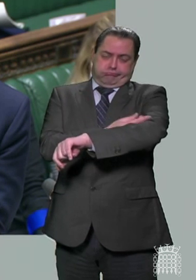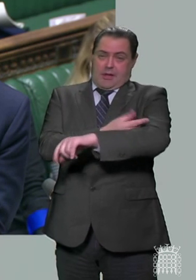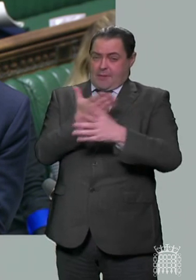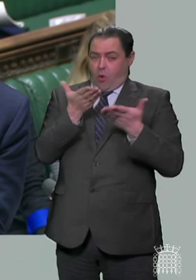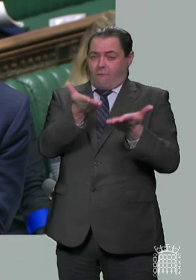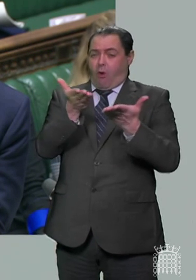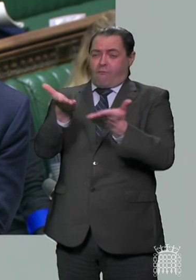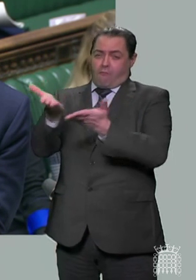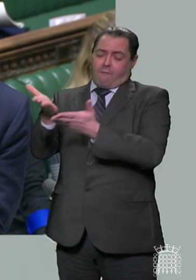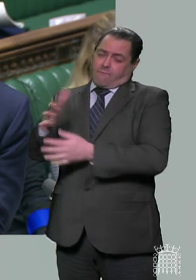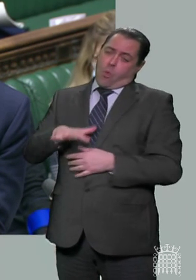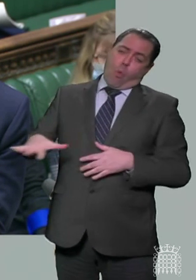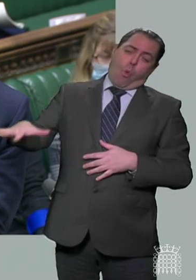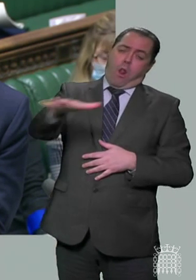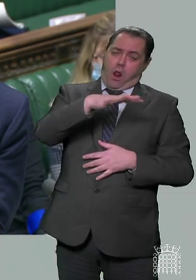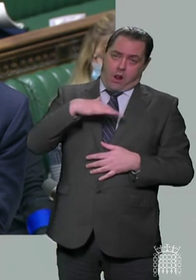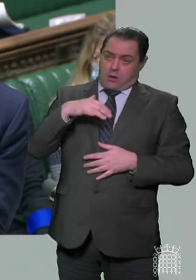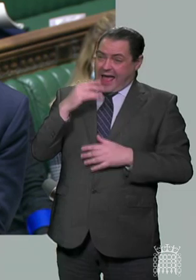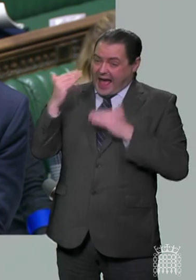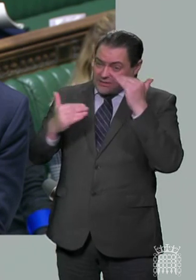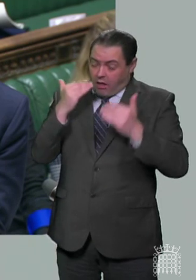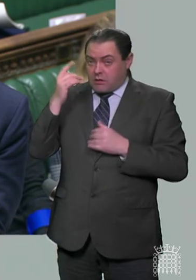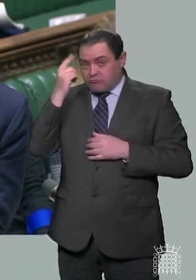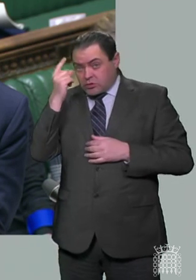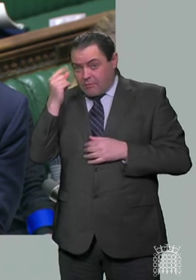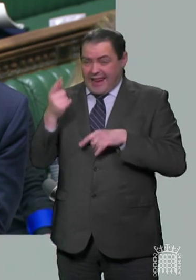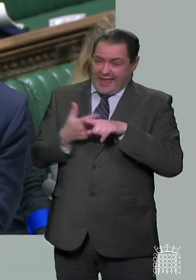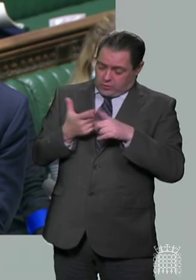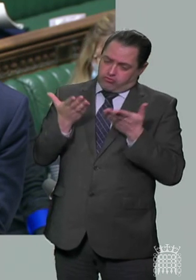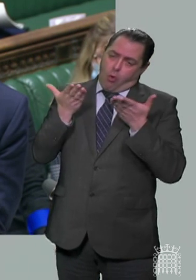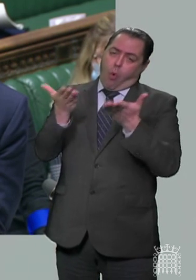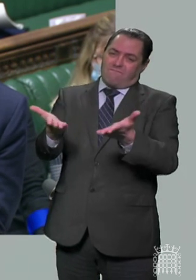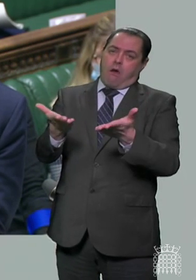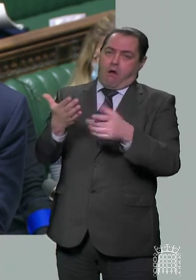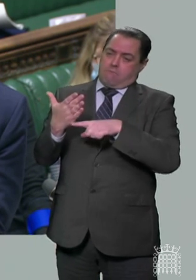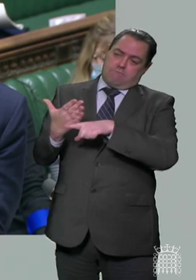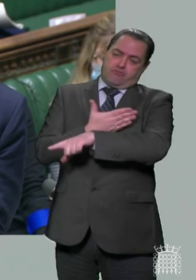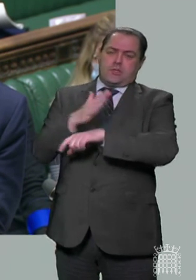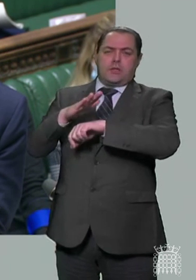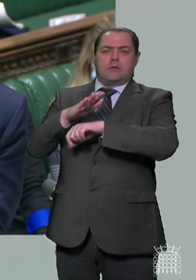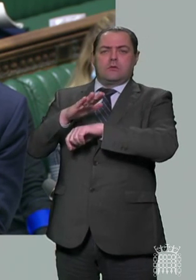Every eligible adult got a slot before new year.